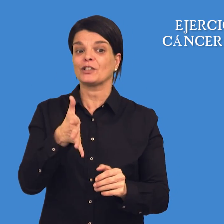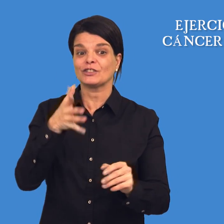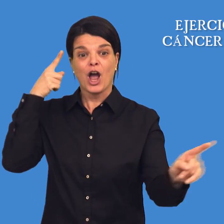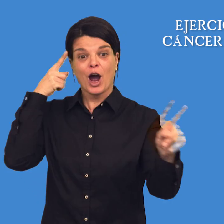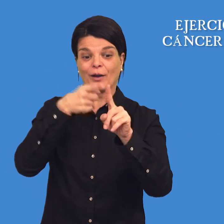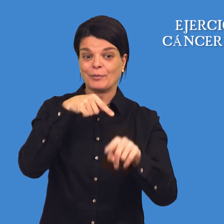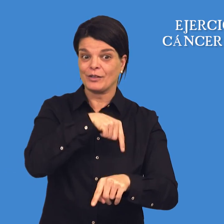objetivo